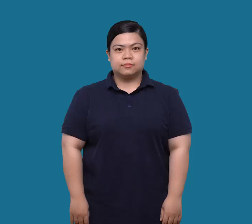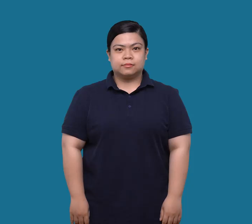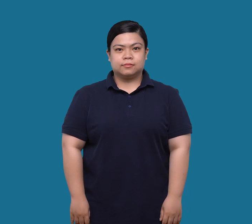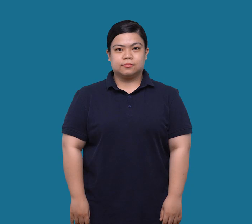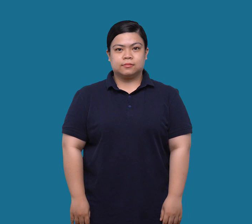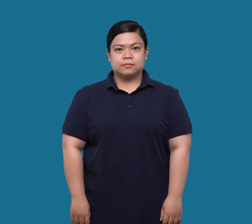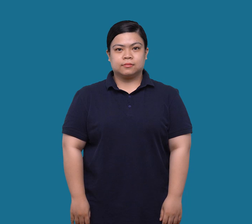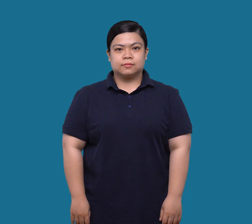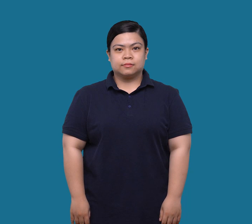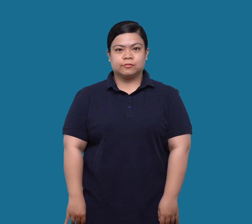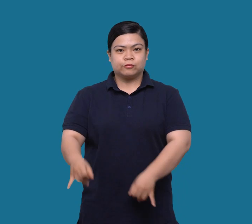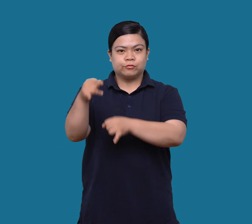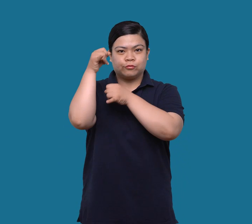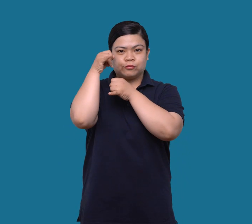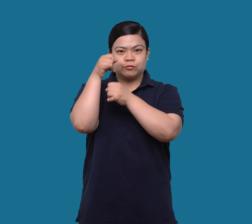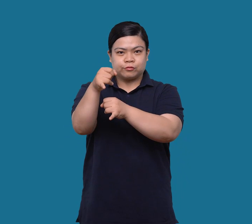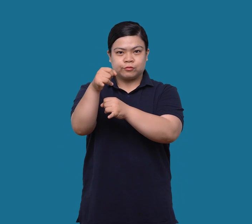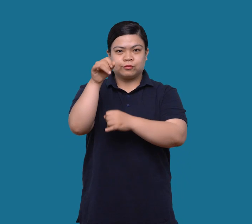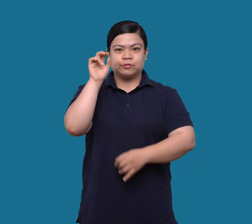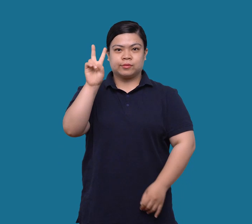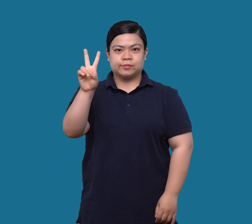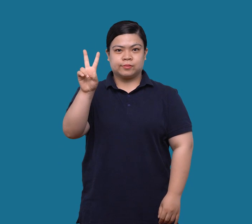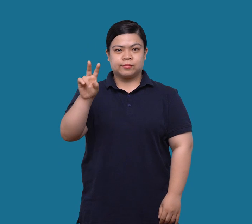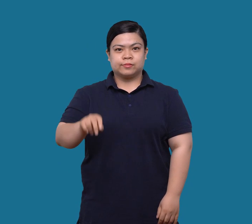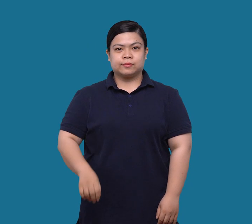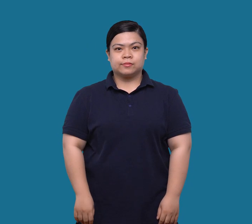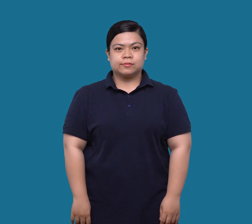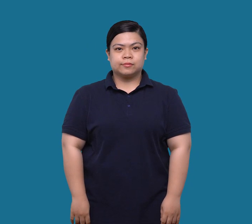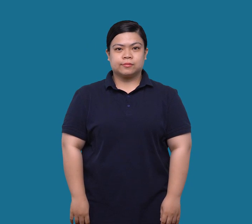chia đôi